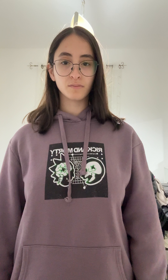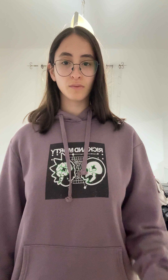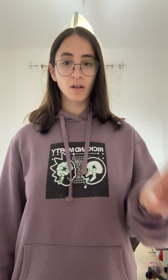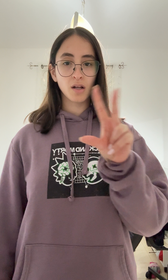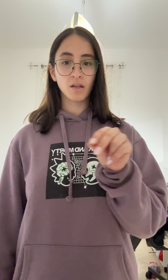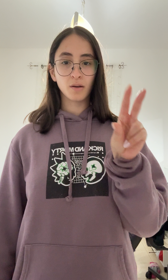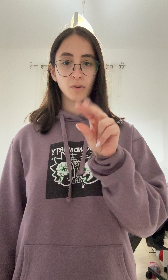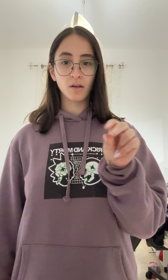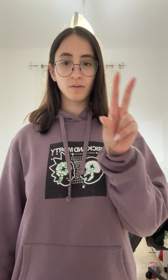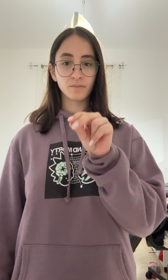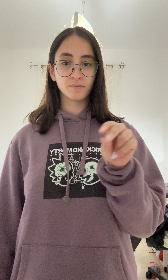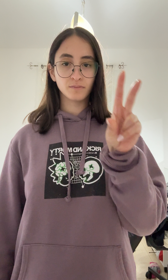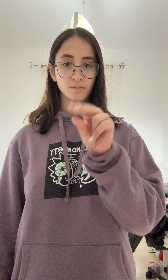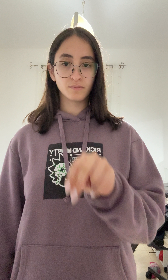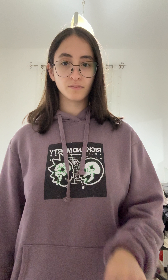לדבר